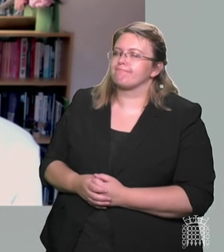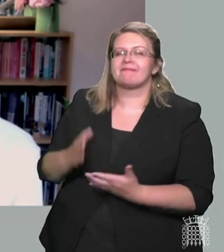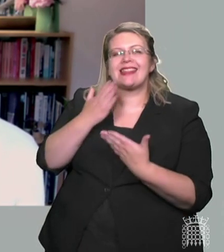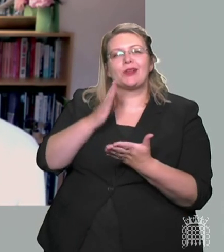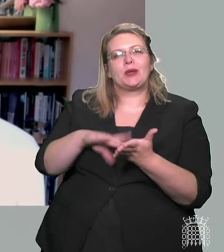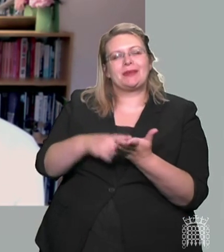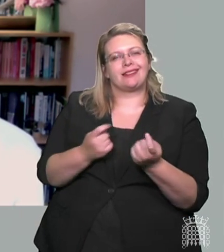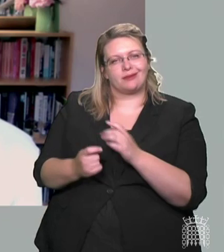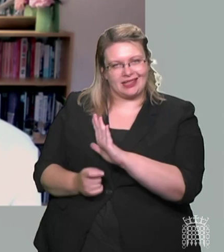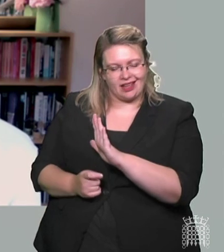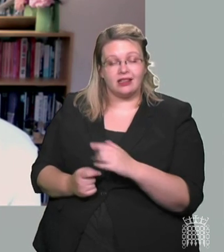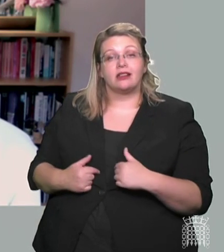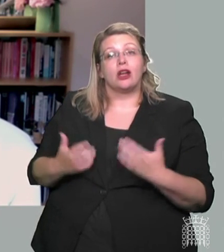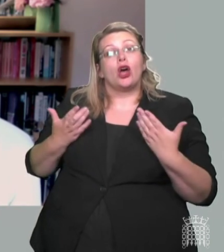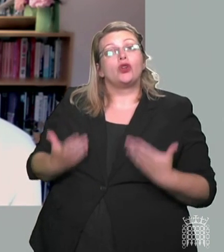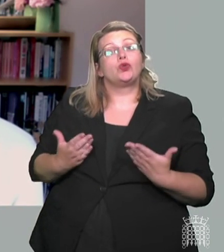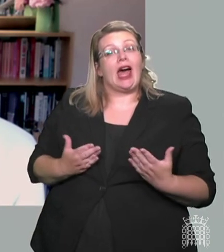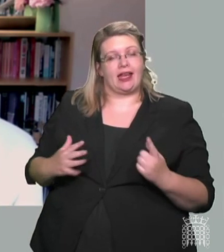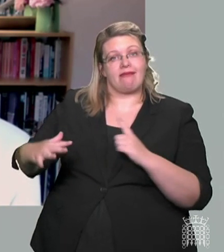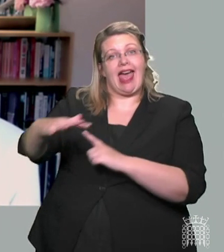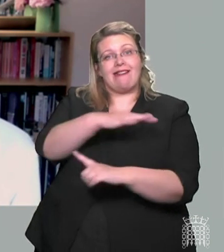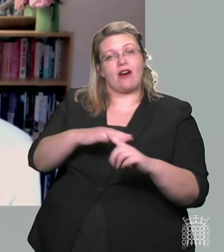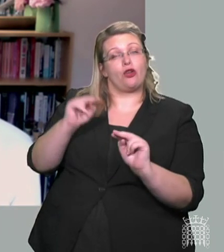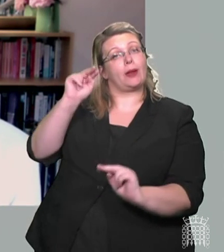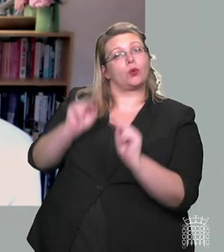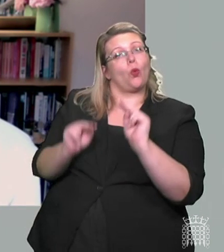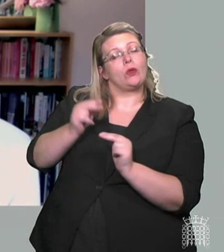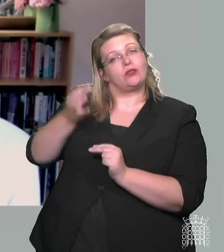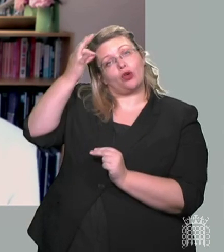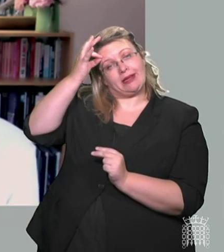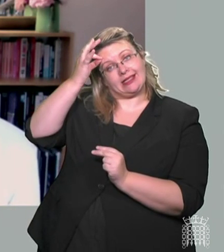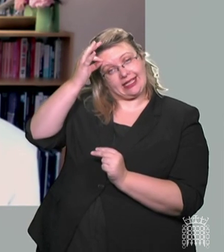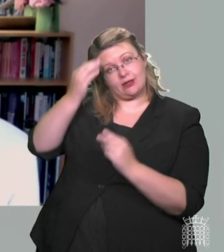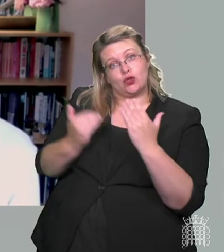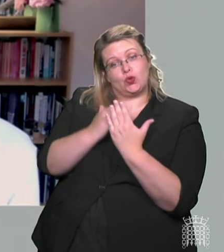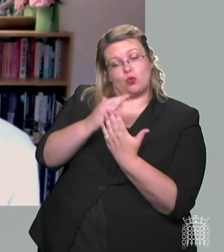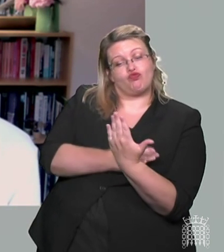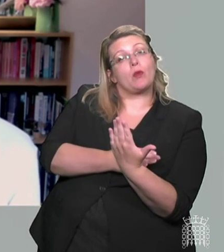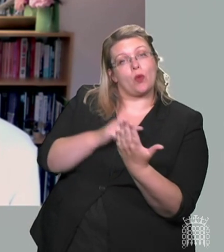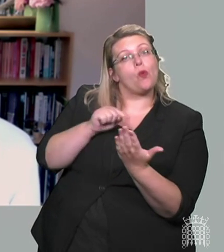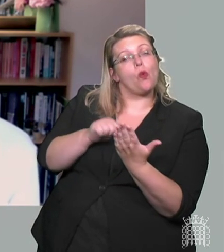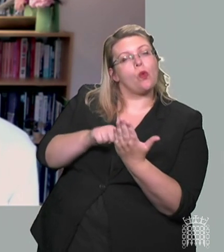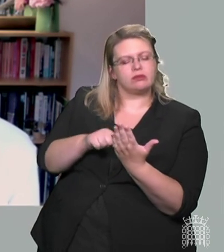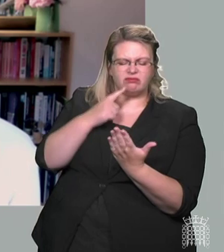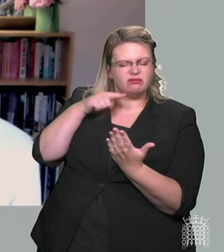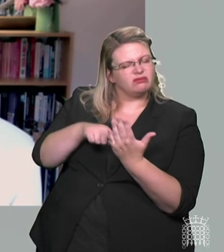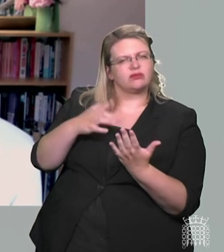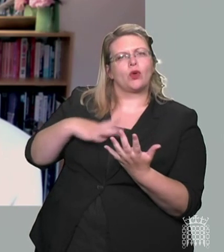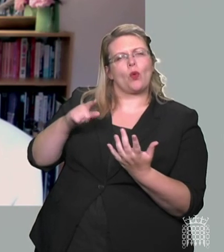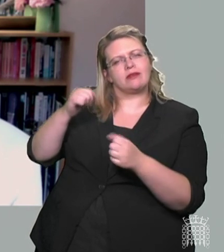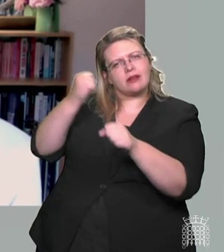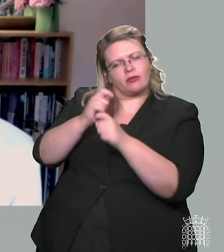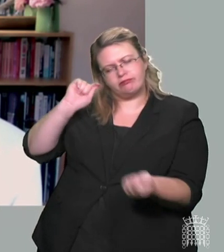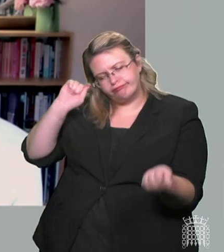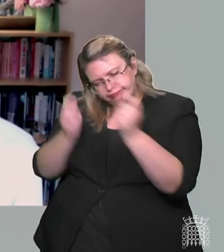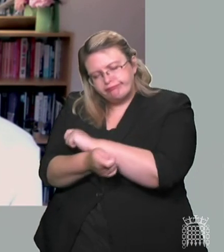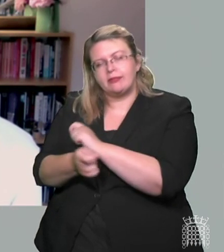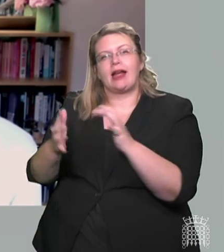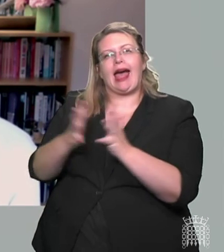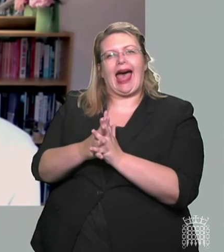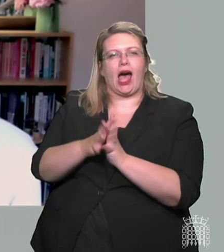Today, the Environmental Audit Committee, of which I am a member, has published a report calling for transformational change in the Government’s approach to restoring nature.